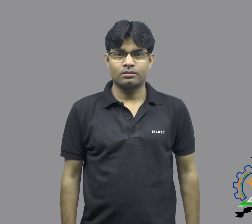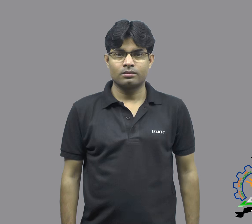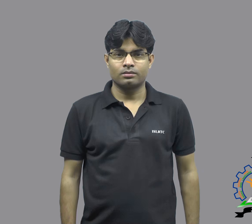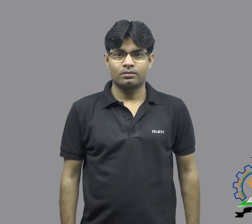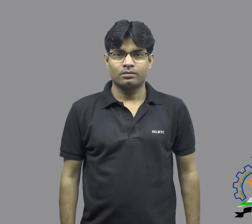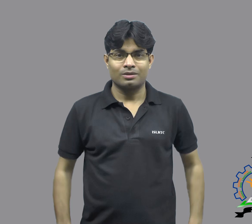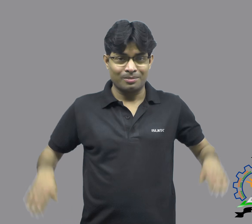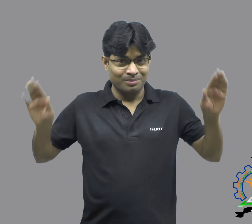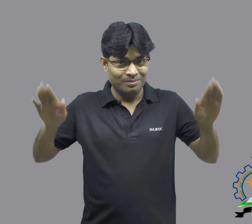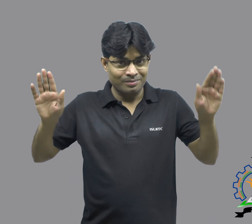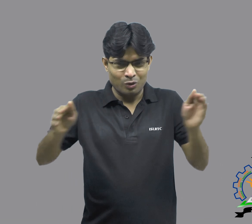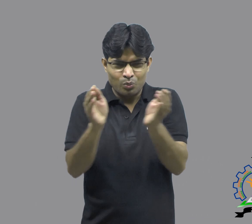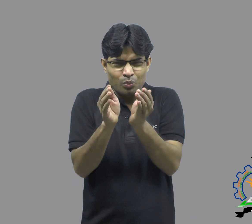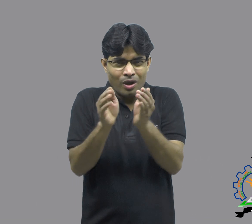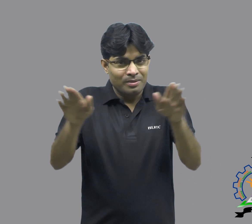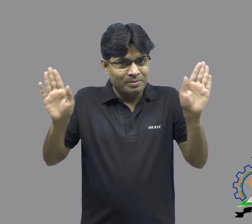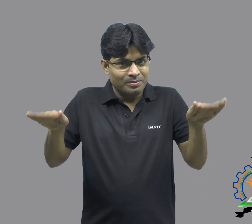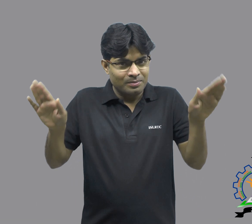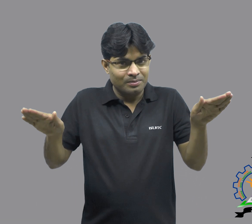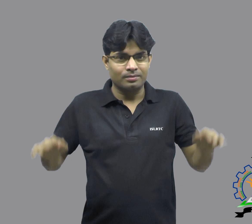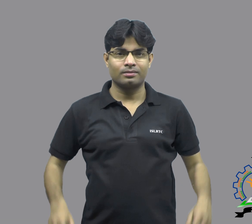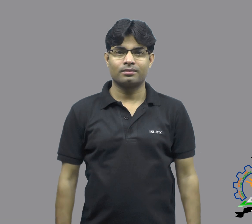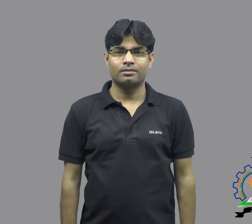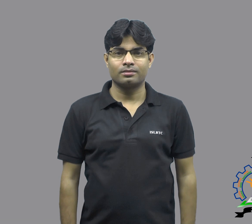Sparrow